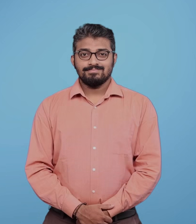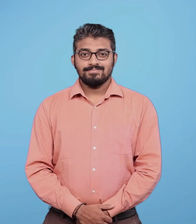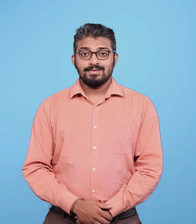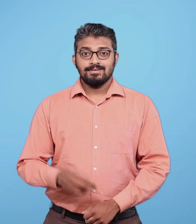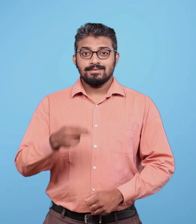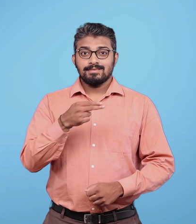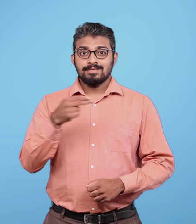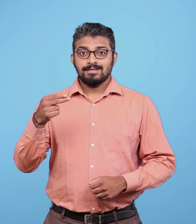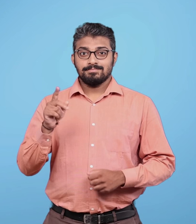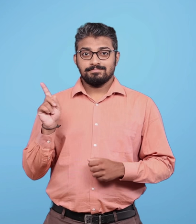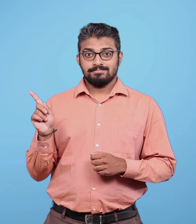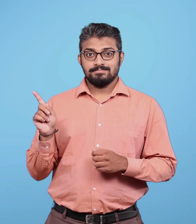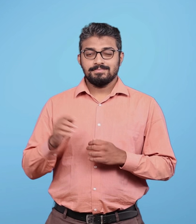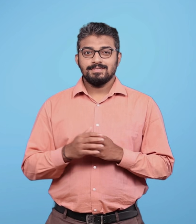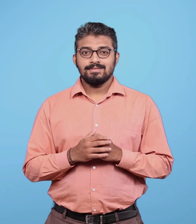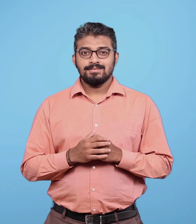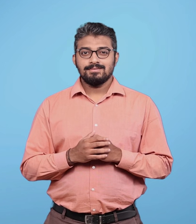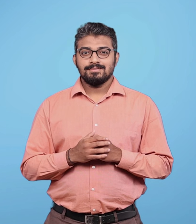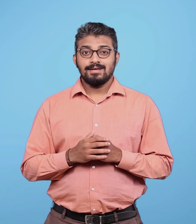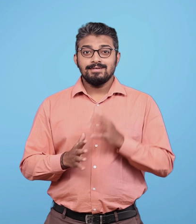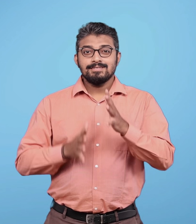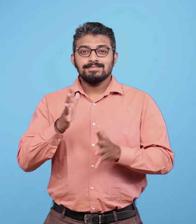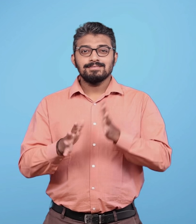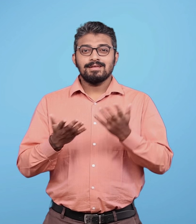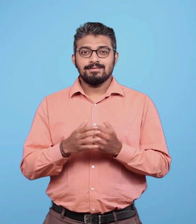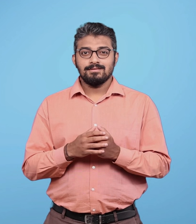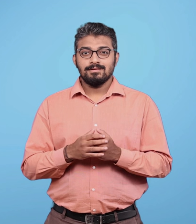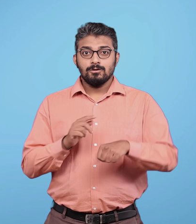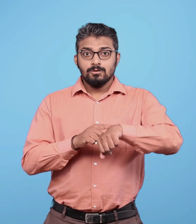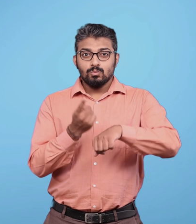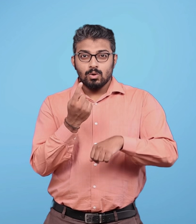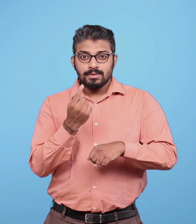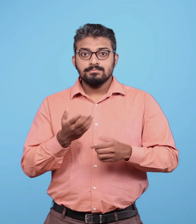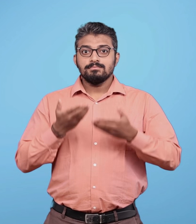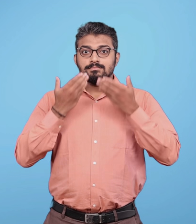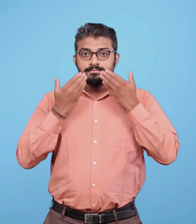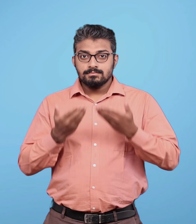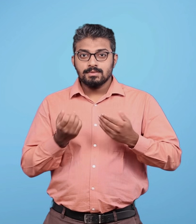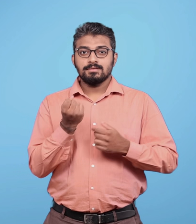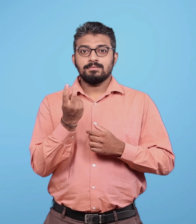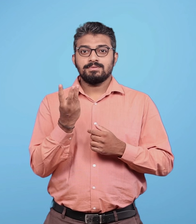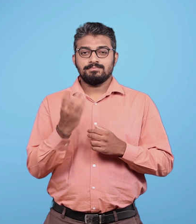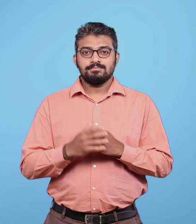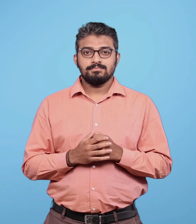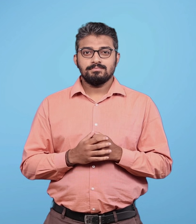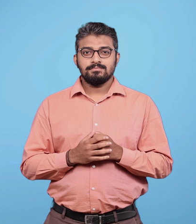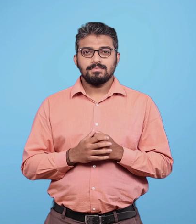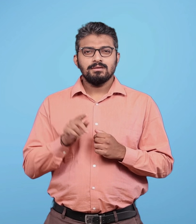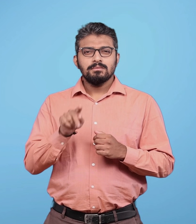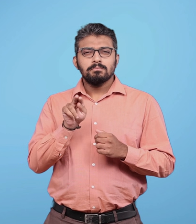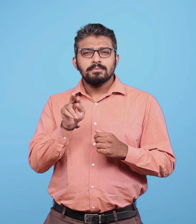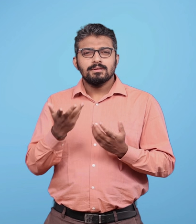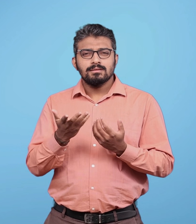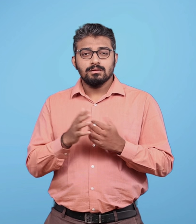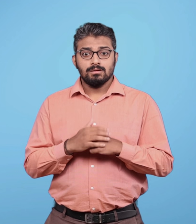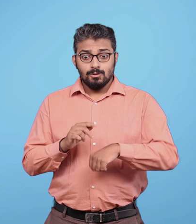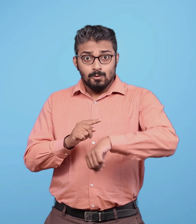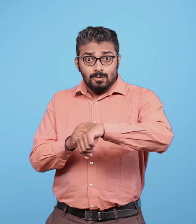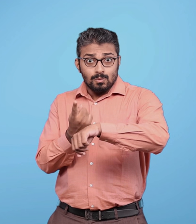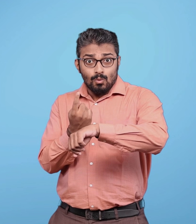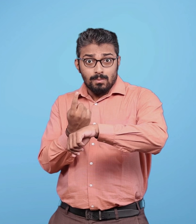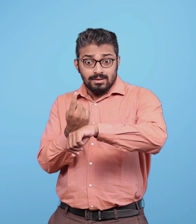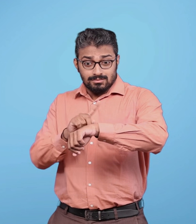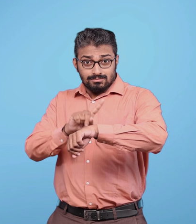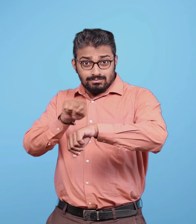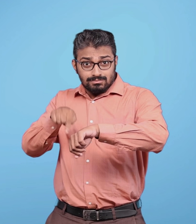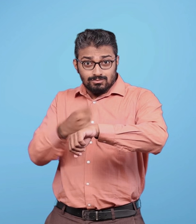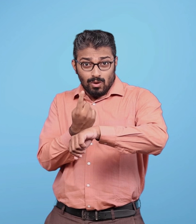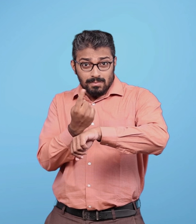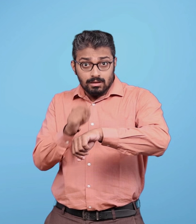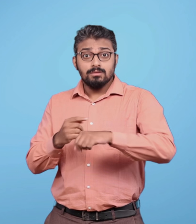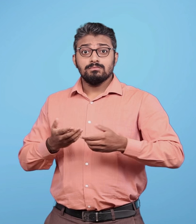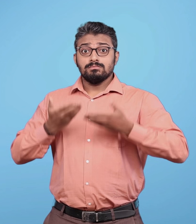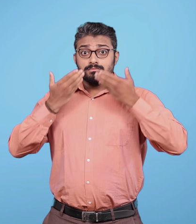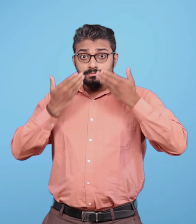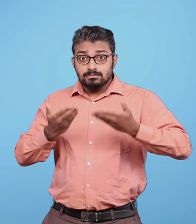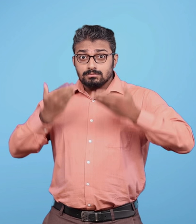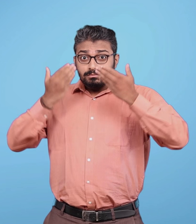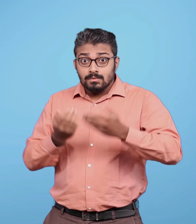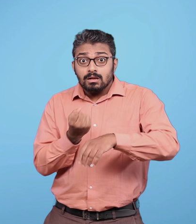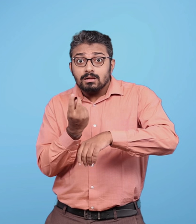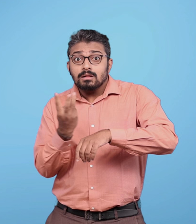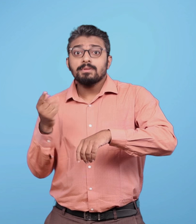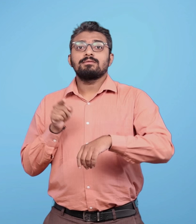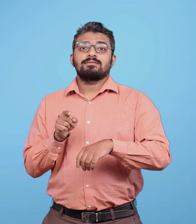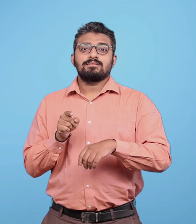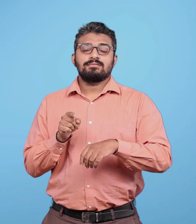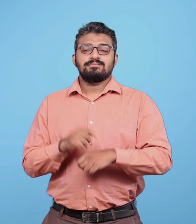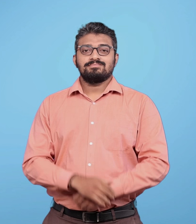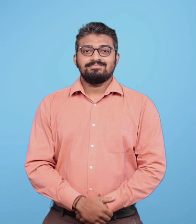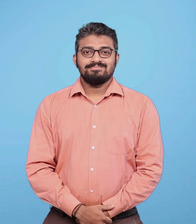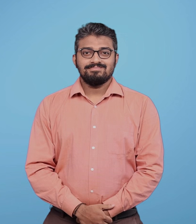breathing rate This sign means breathing rate. The number of times a person breathes in a minute is termed as the breathing rate.